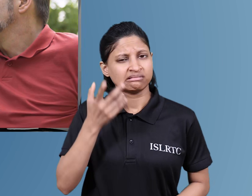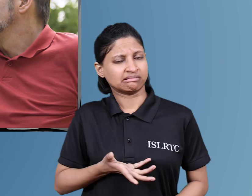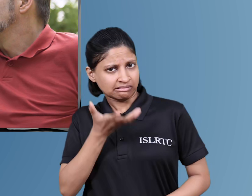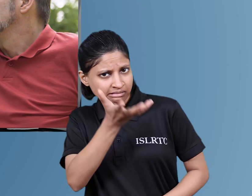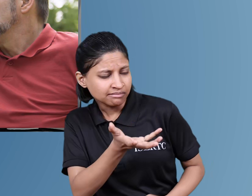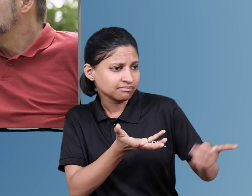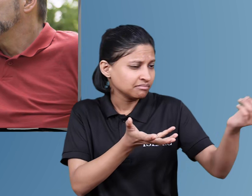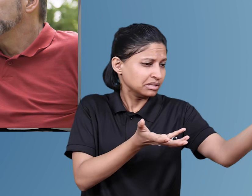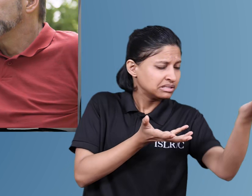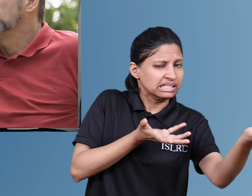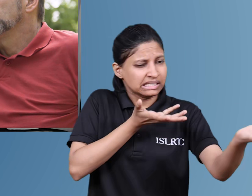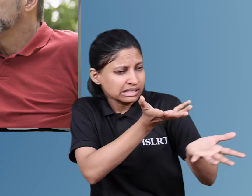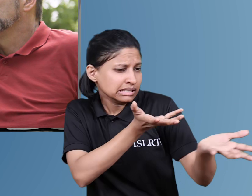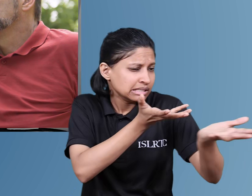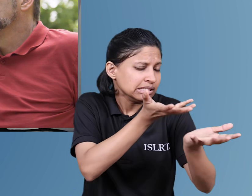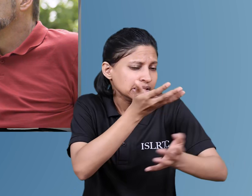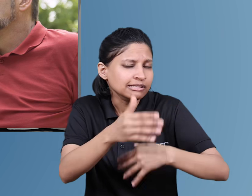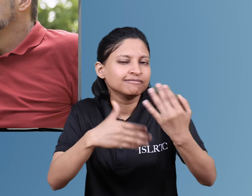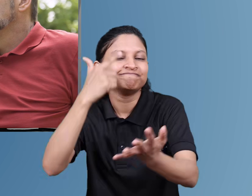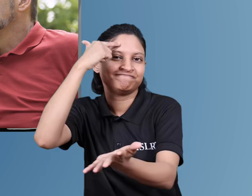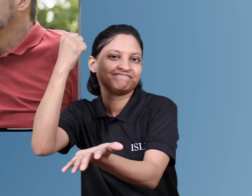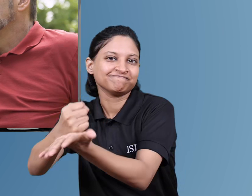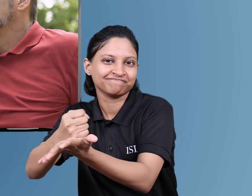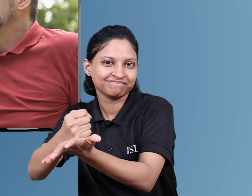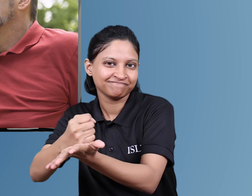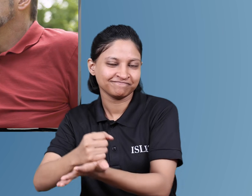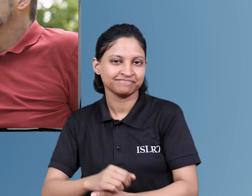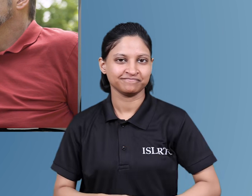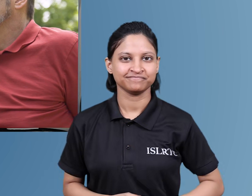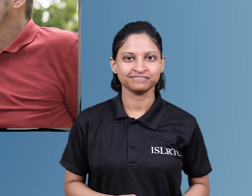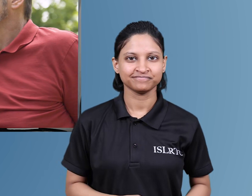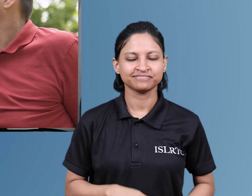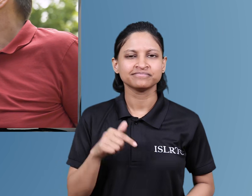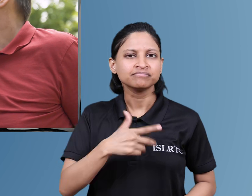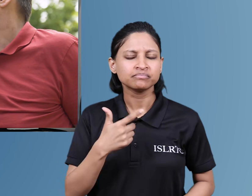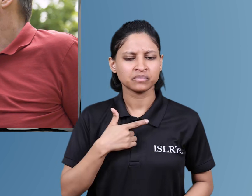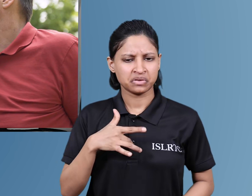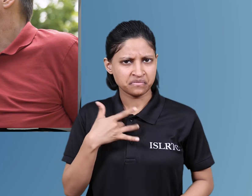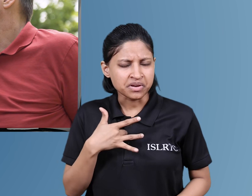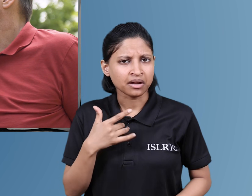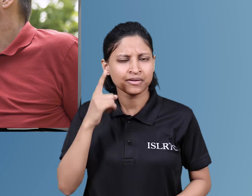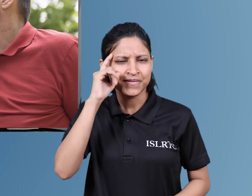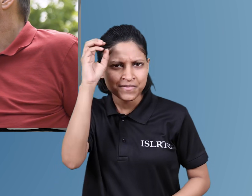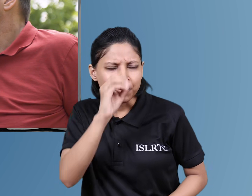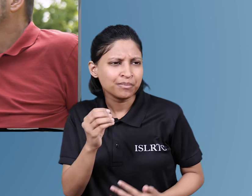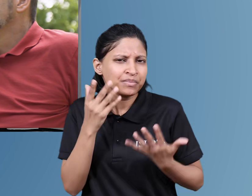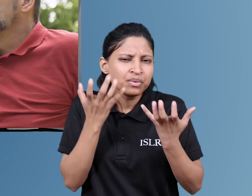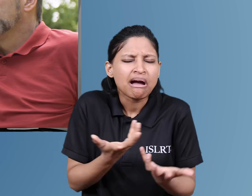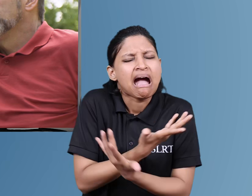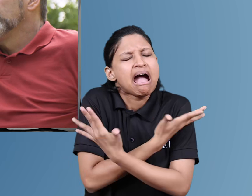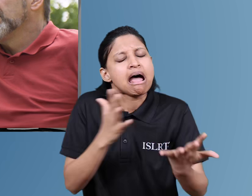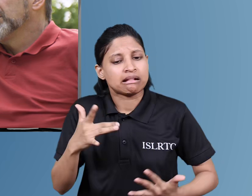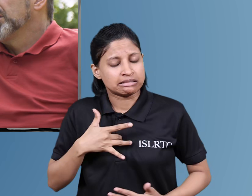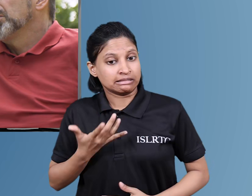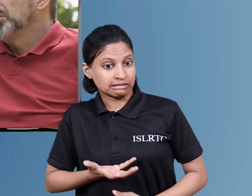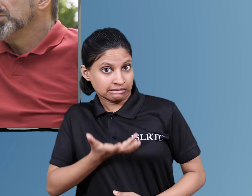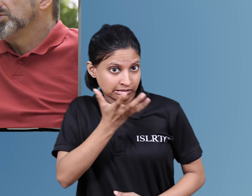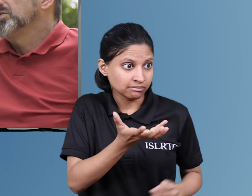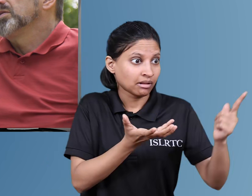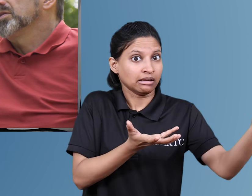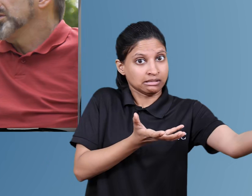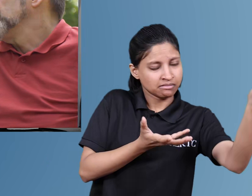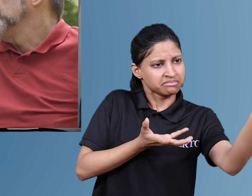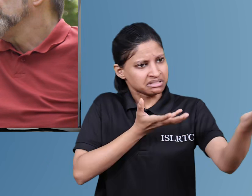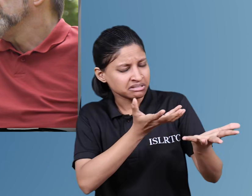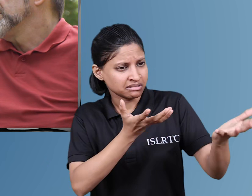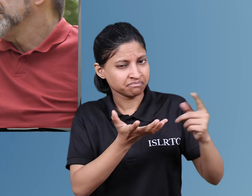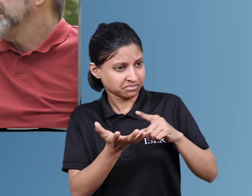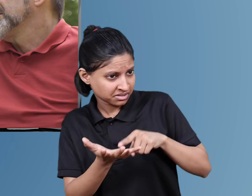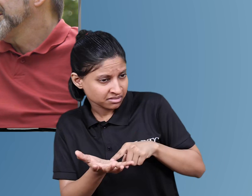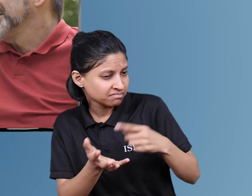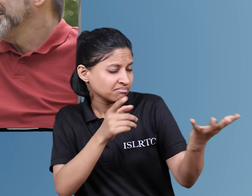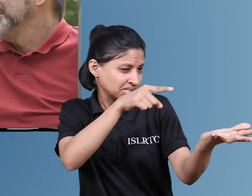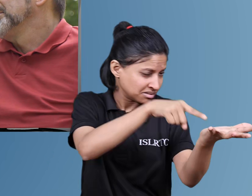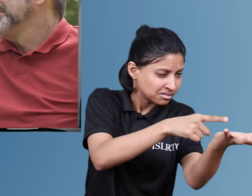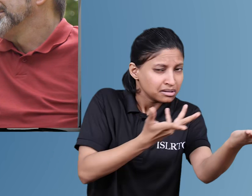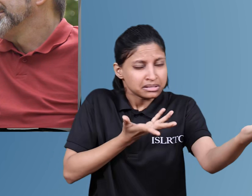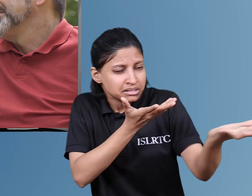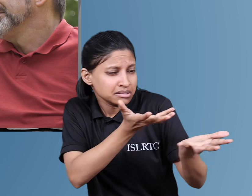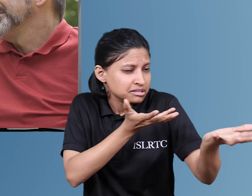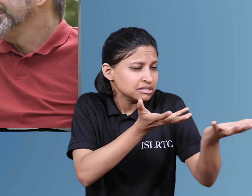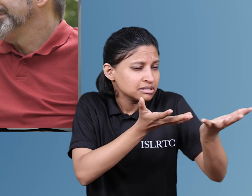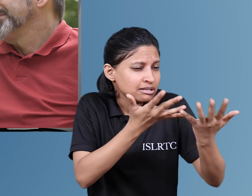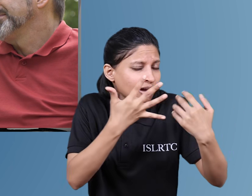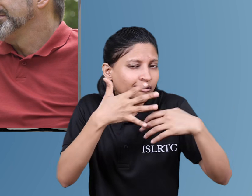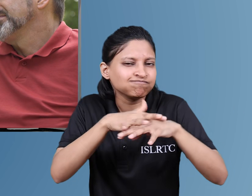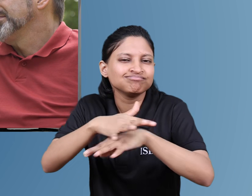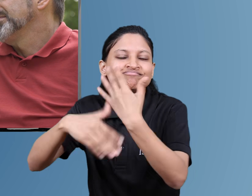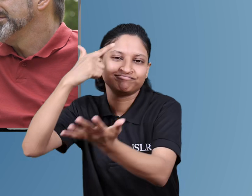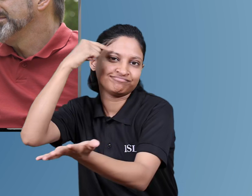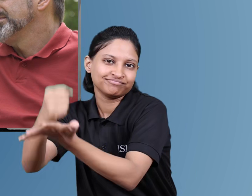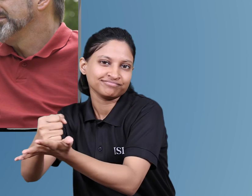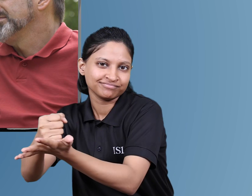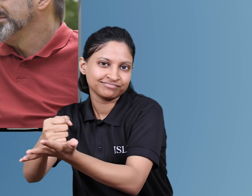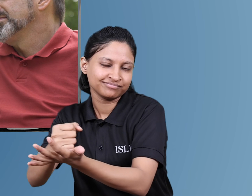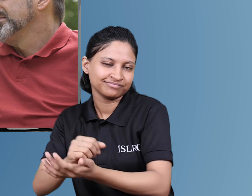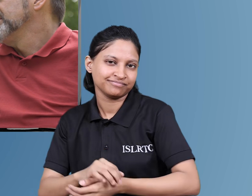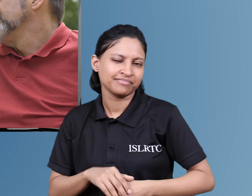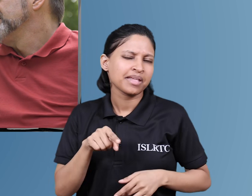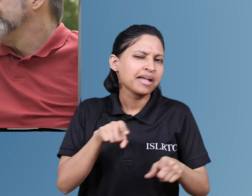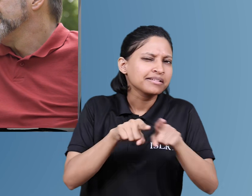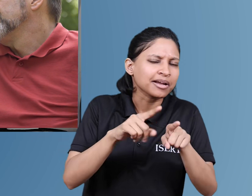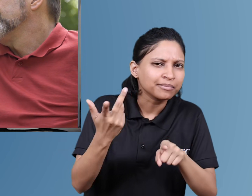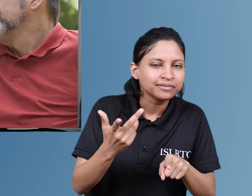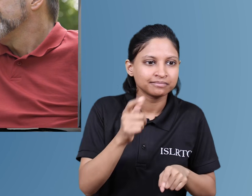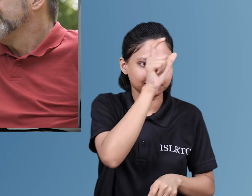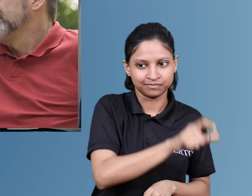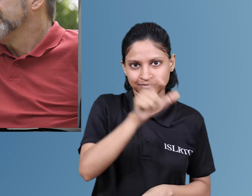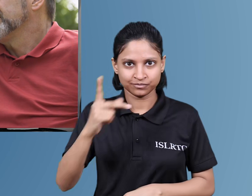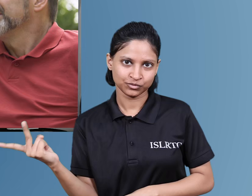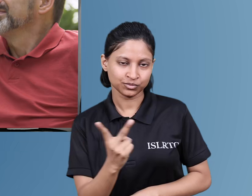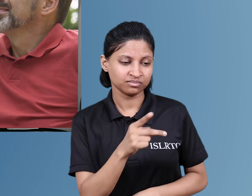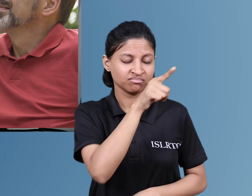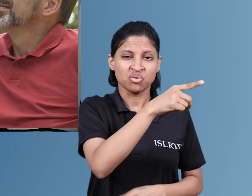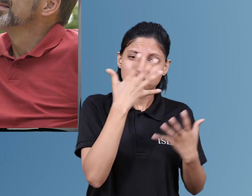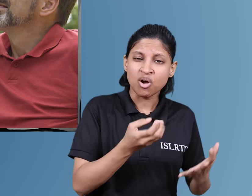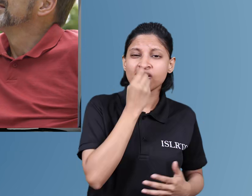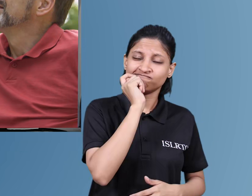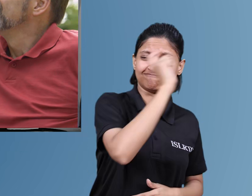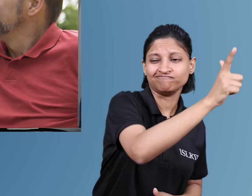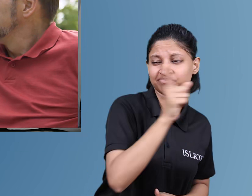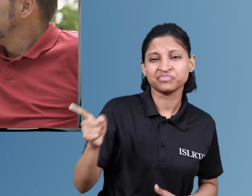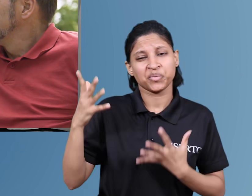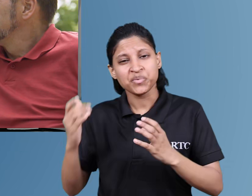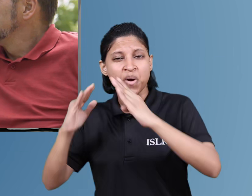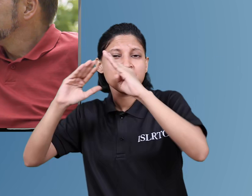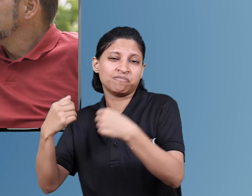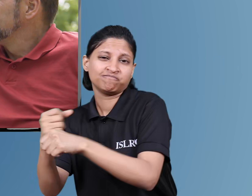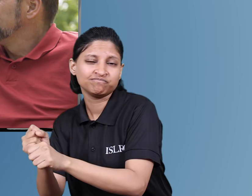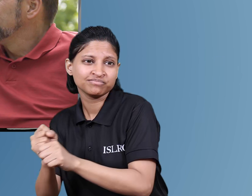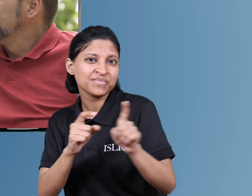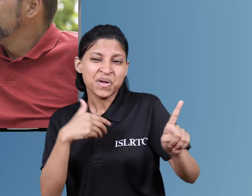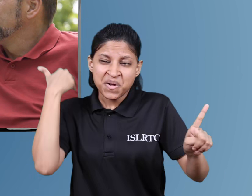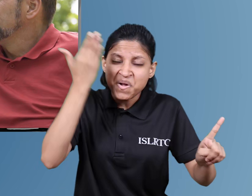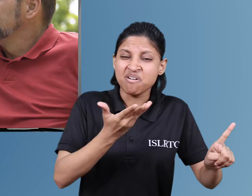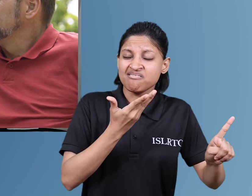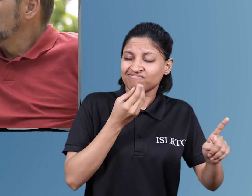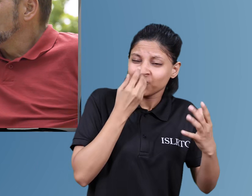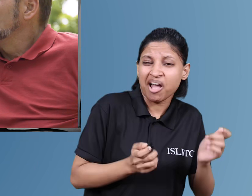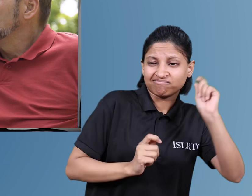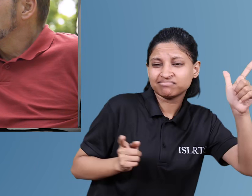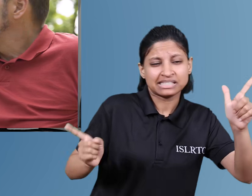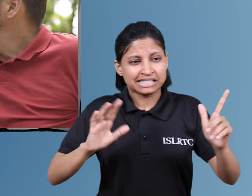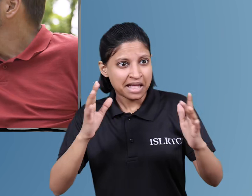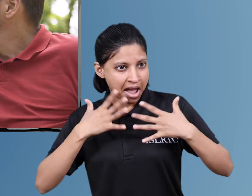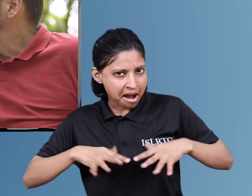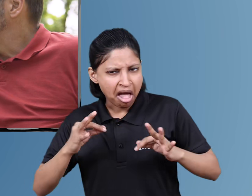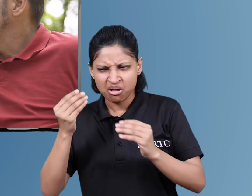Dialectic Dialectic is a method of discussing two differing opinions or feelings to reach a decision. if one person wants to eat out while the other prefers to have healthy food at home,